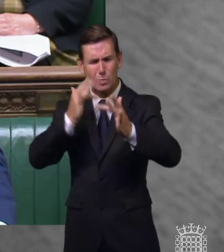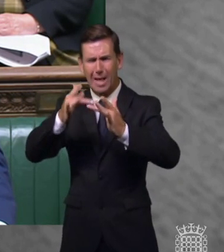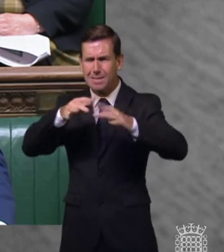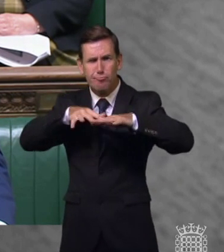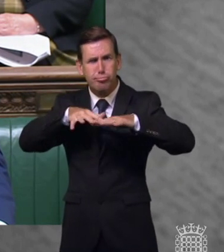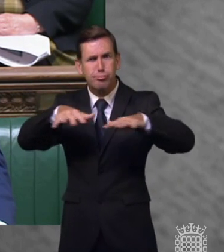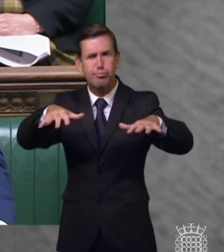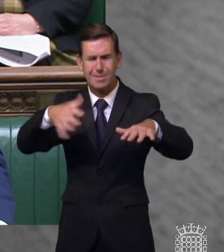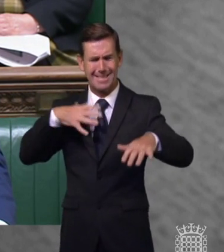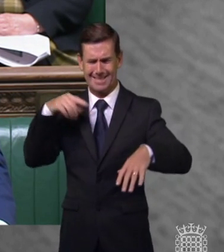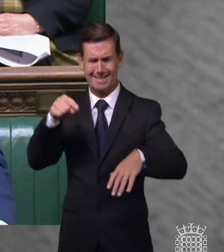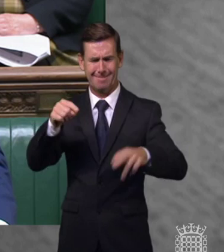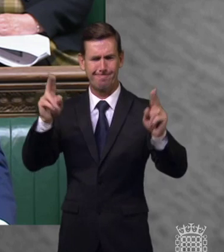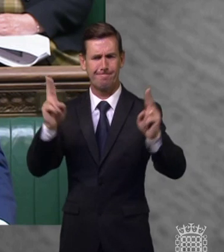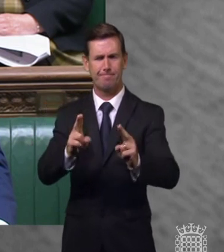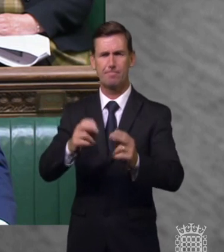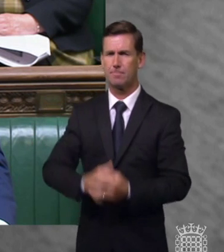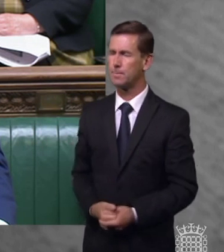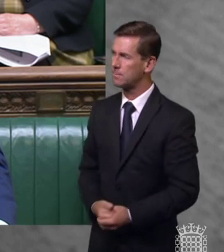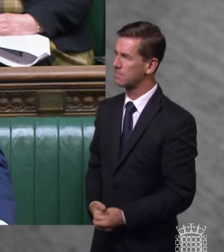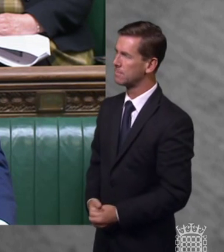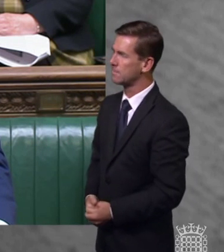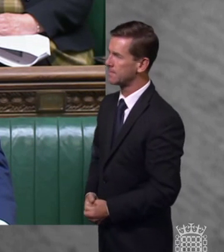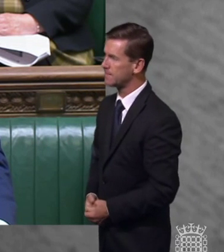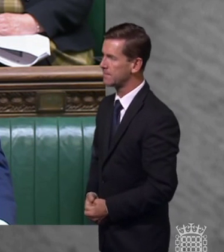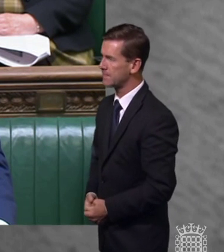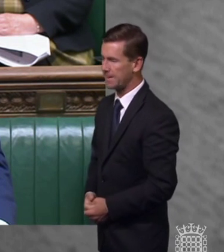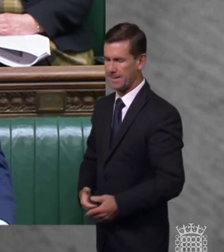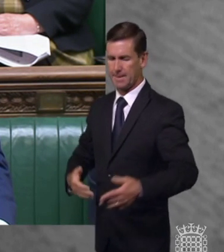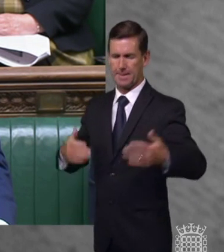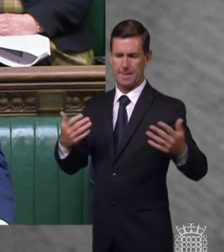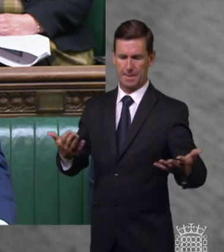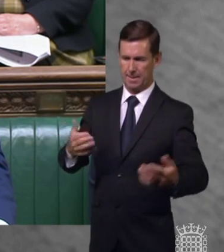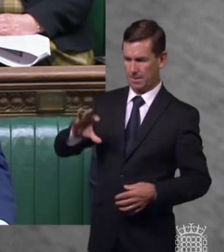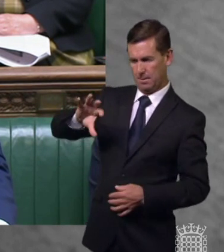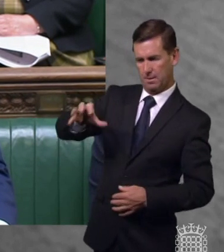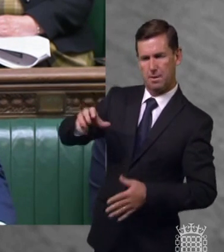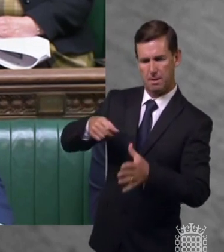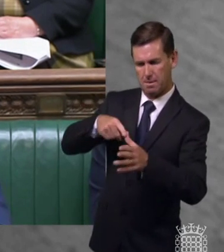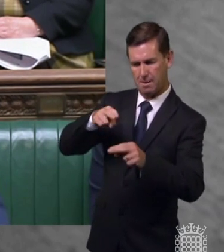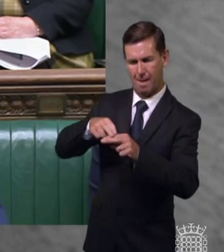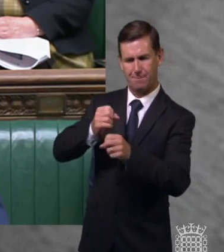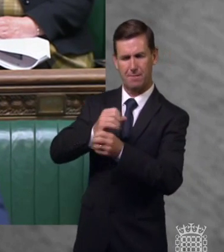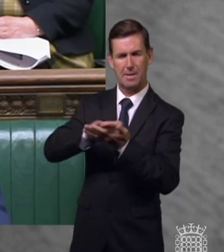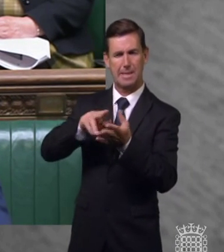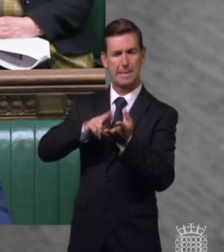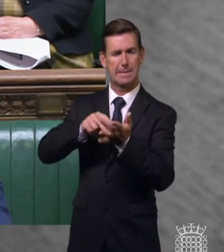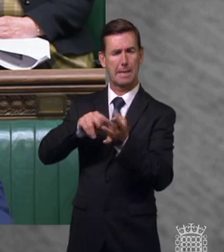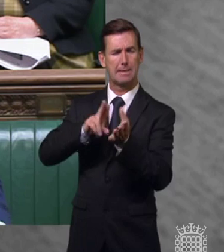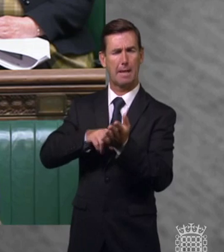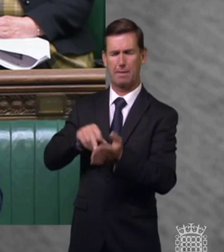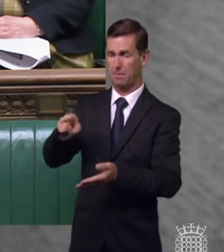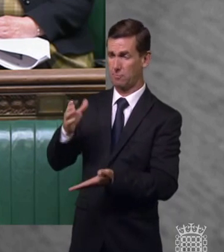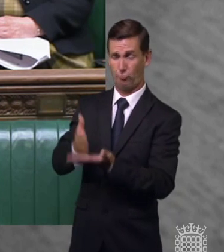Turning to Afghanistan, it has been a disastrous week—an unfolding tragedy.